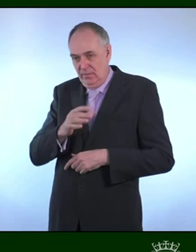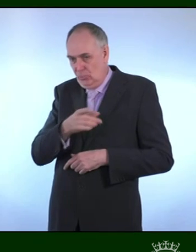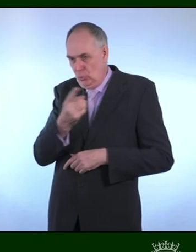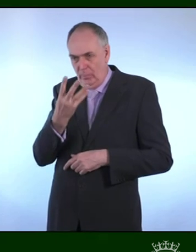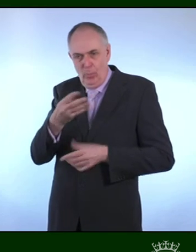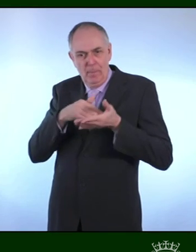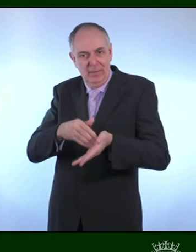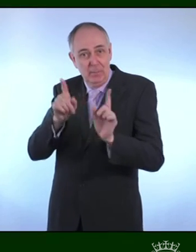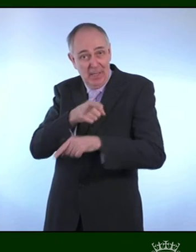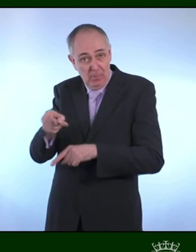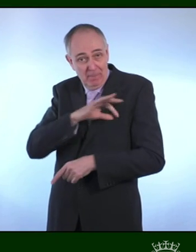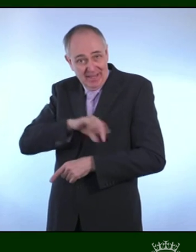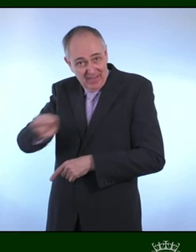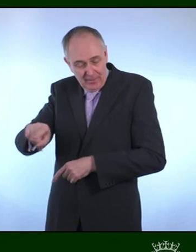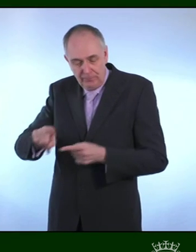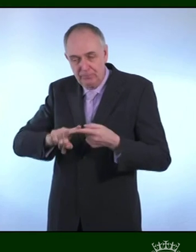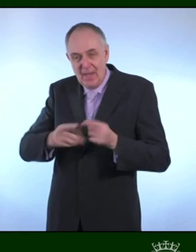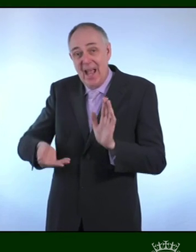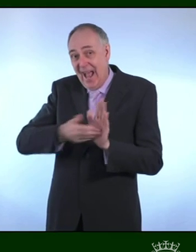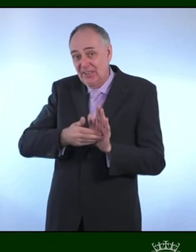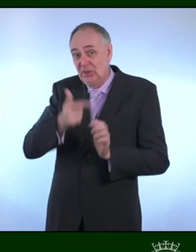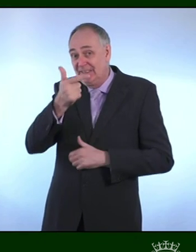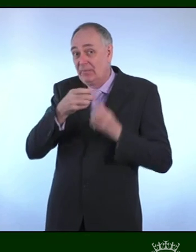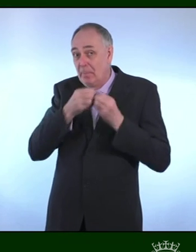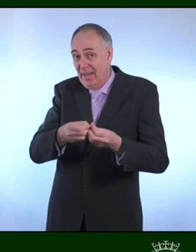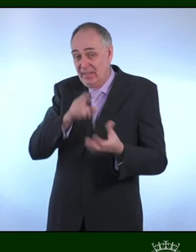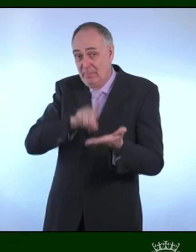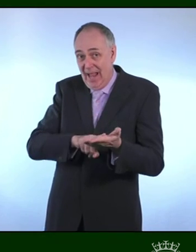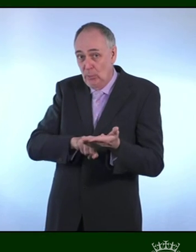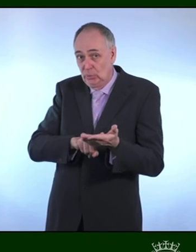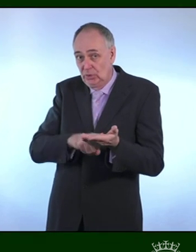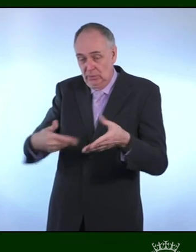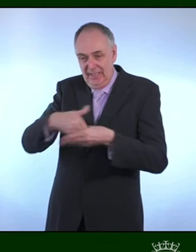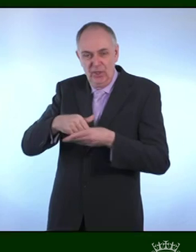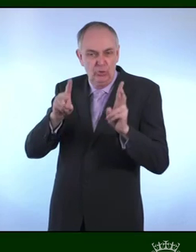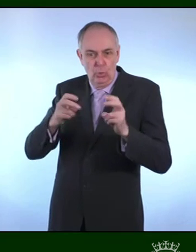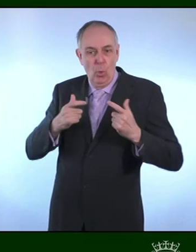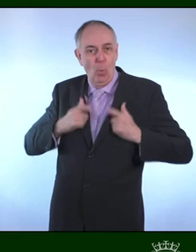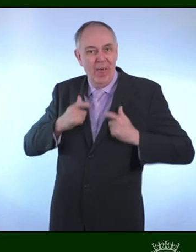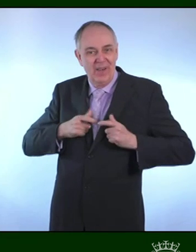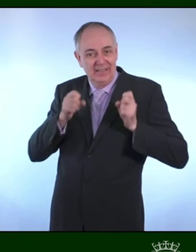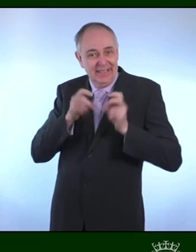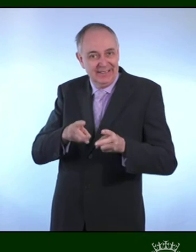Overall, we are putting another £7 billion into the welfare system altogether.